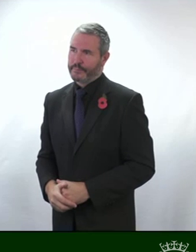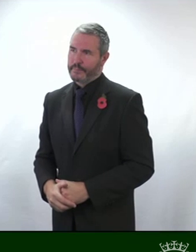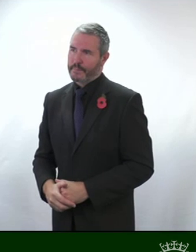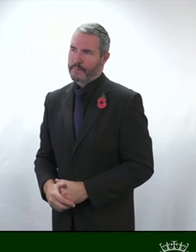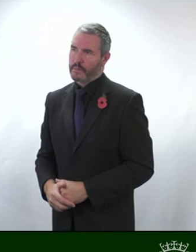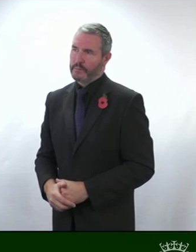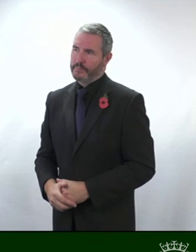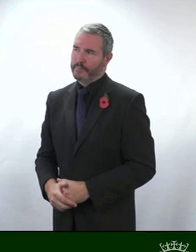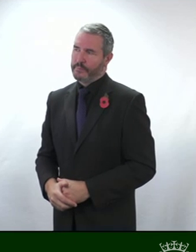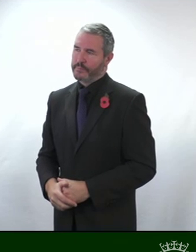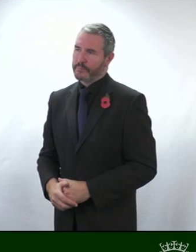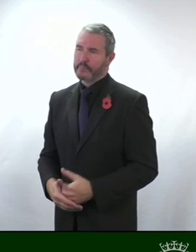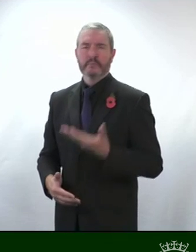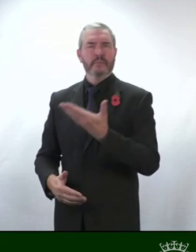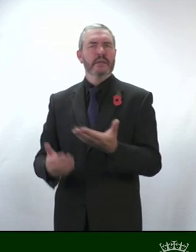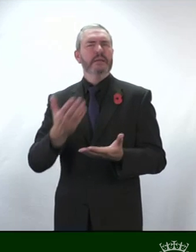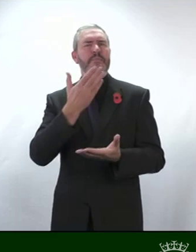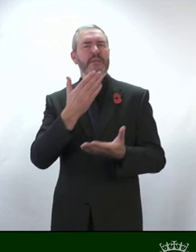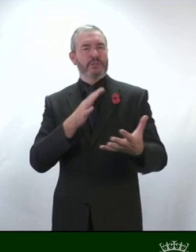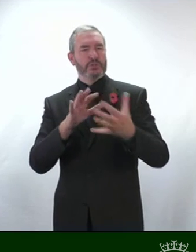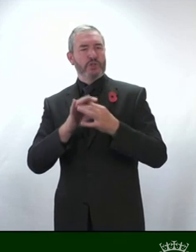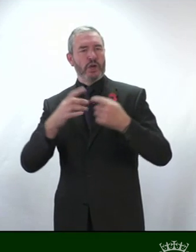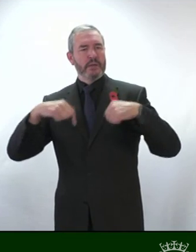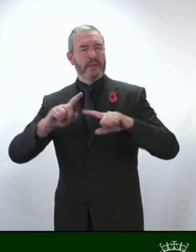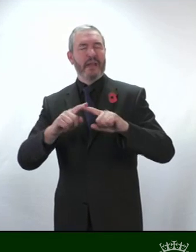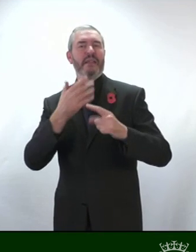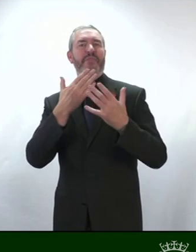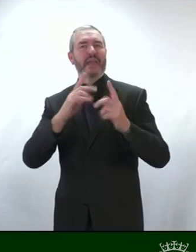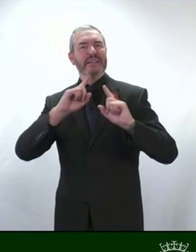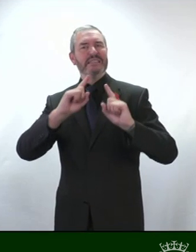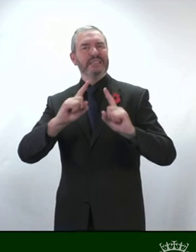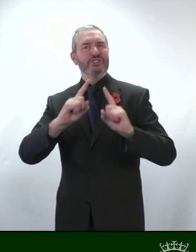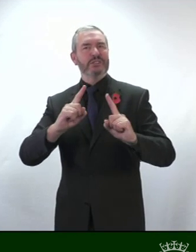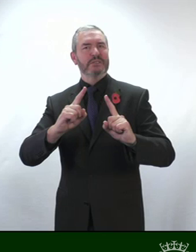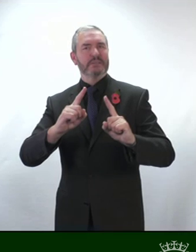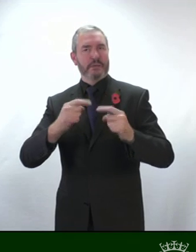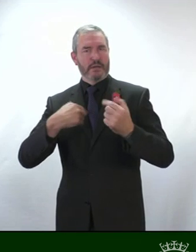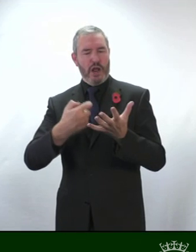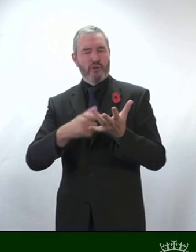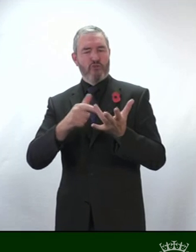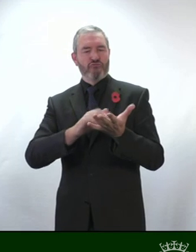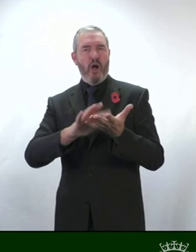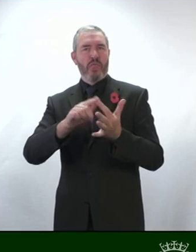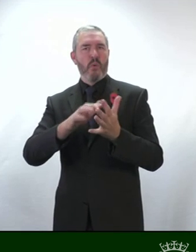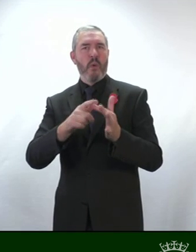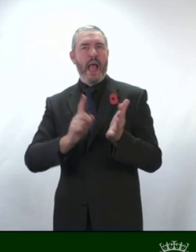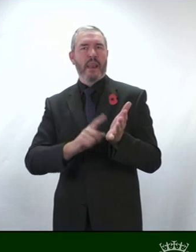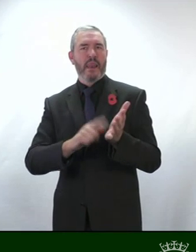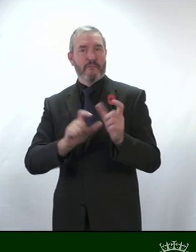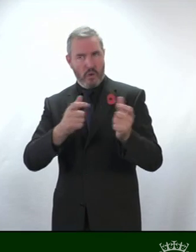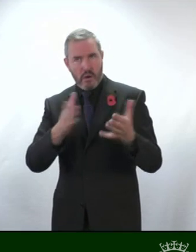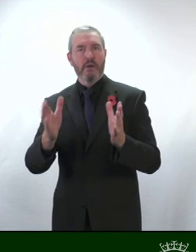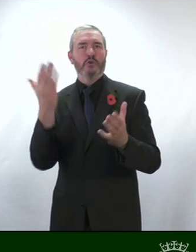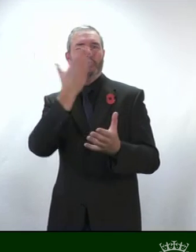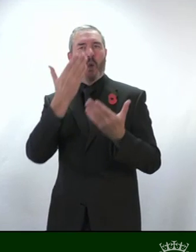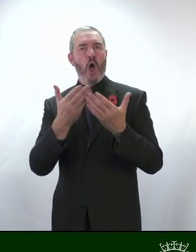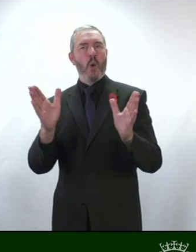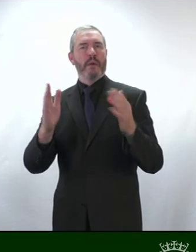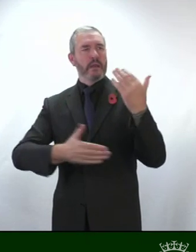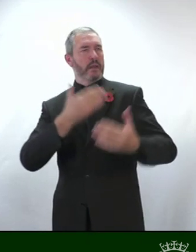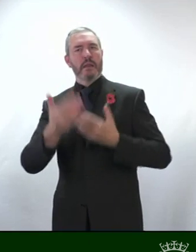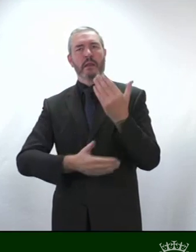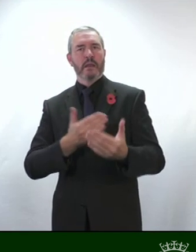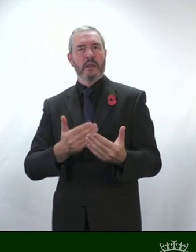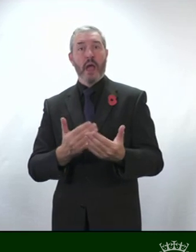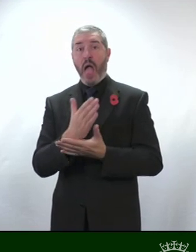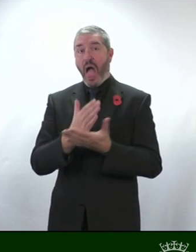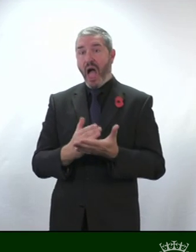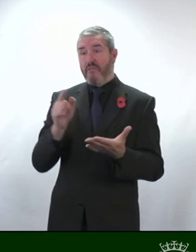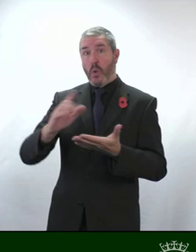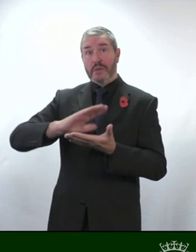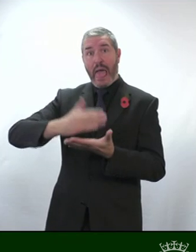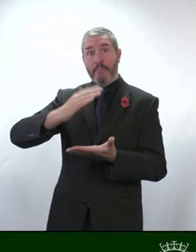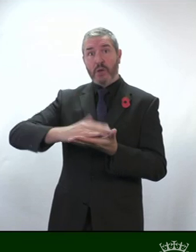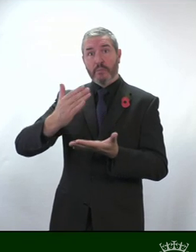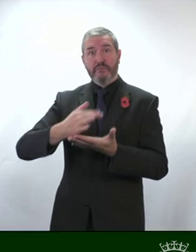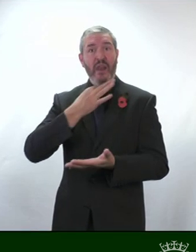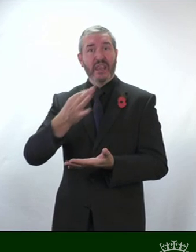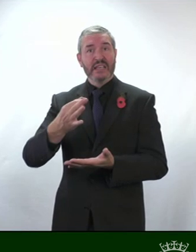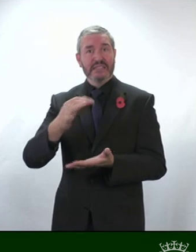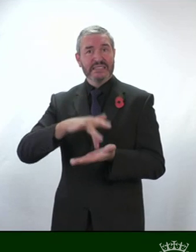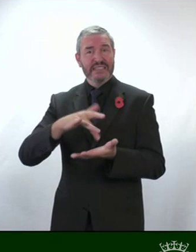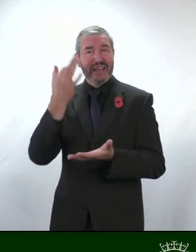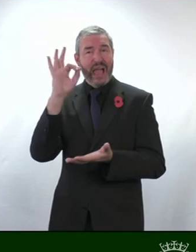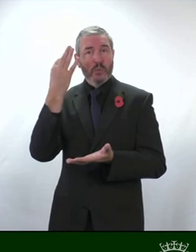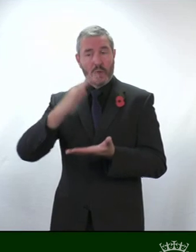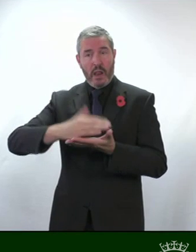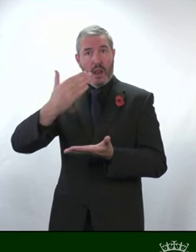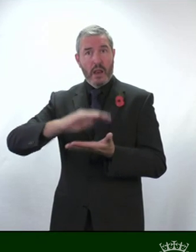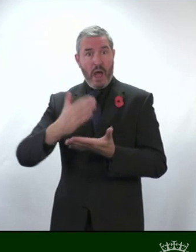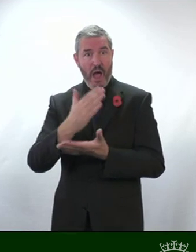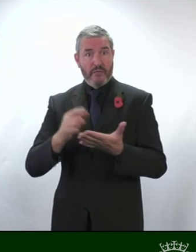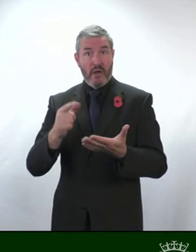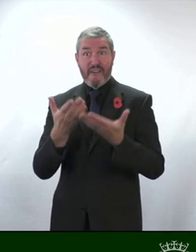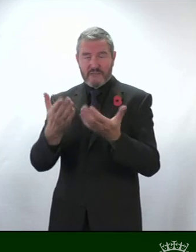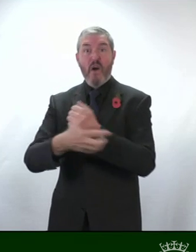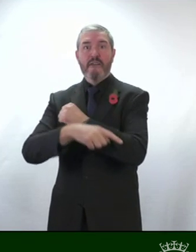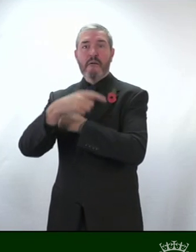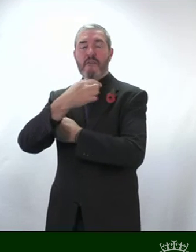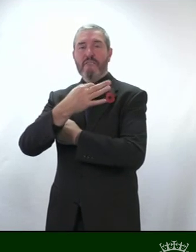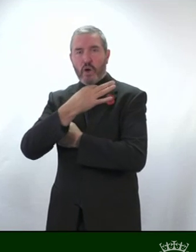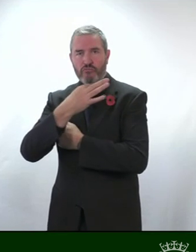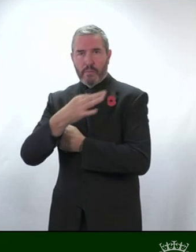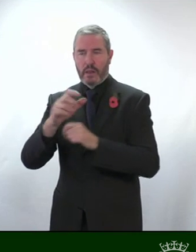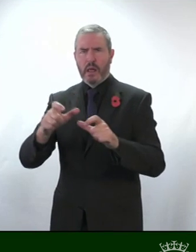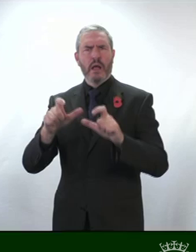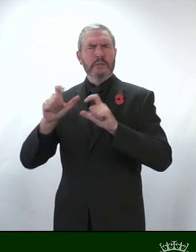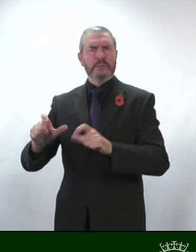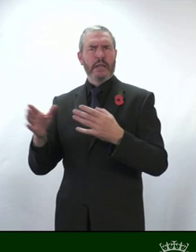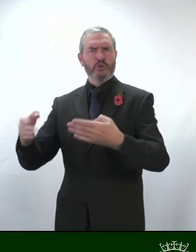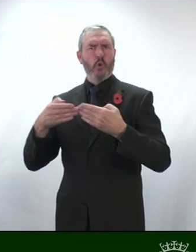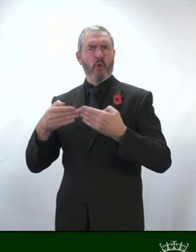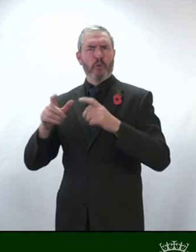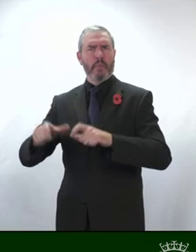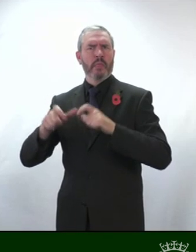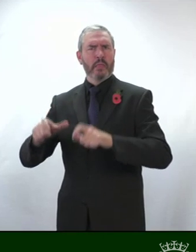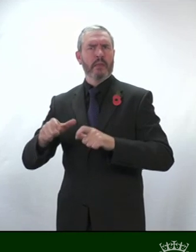Will my right hon. Friend join me in thanking teachers across Elmet and Rothwell for keeping the schools open this term, and does he share my frustration that half of the laptops that he provided to Leeds City Council for distribution to the city’s most vulnerable learners remain in the storeroom at Leeds Civic Hall?